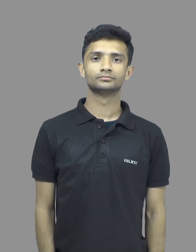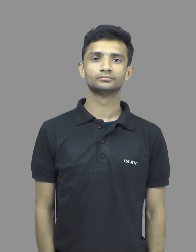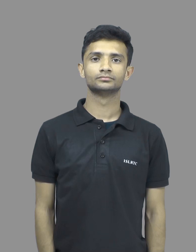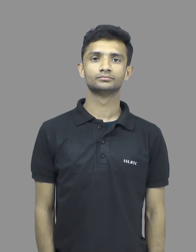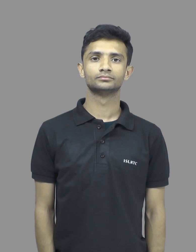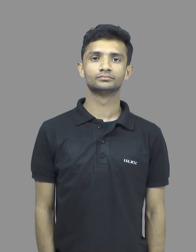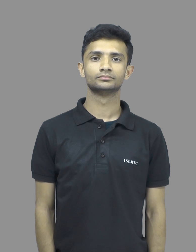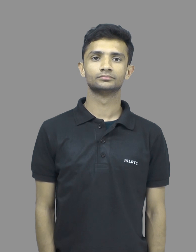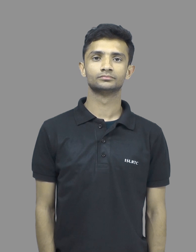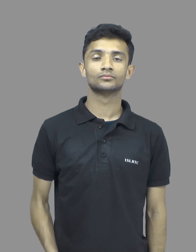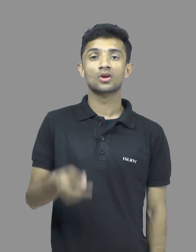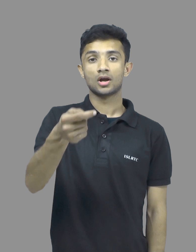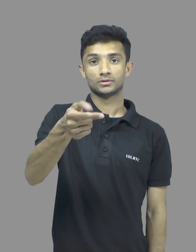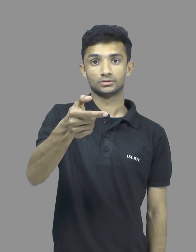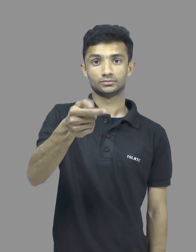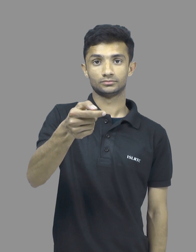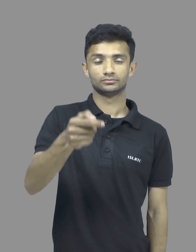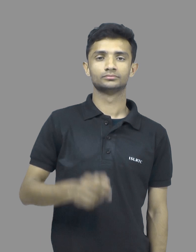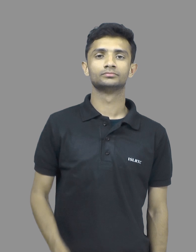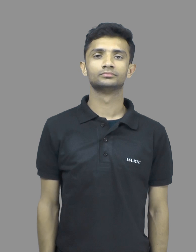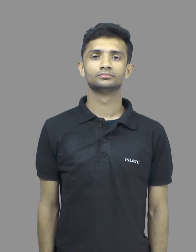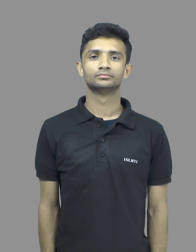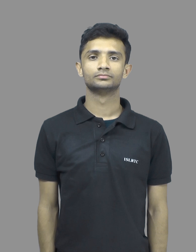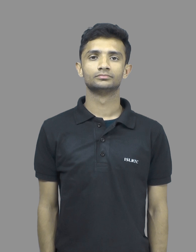Price